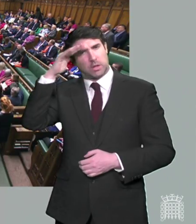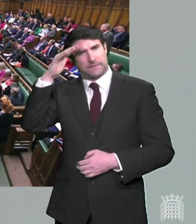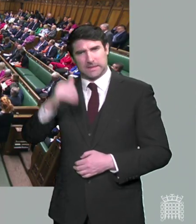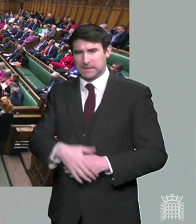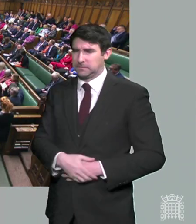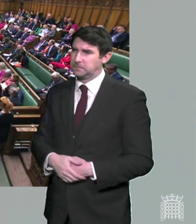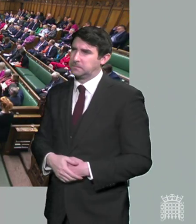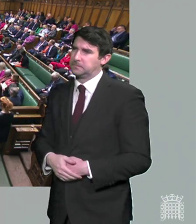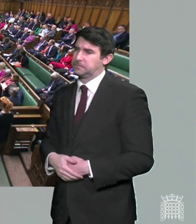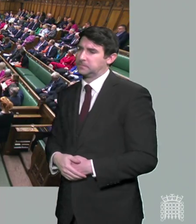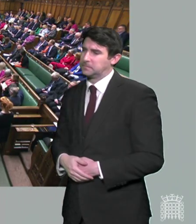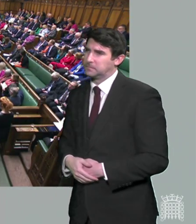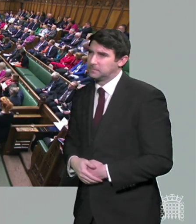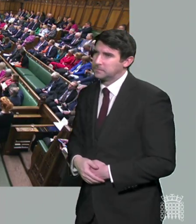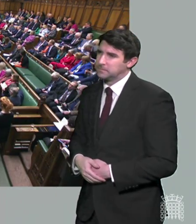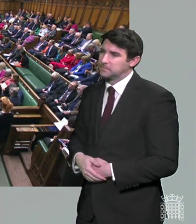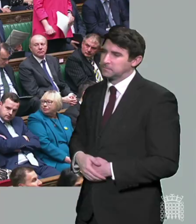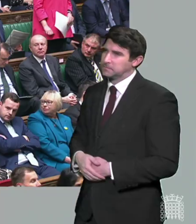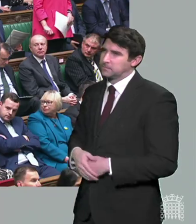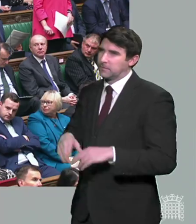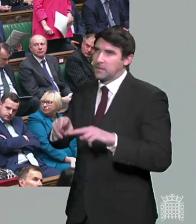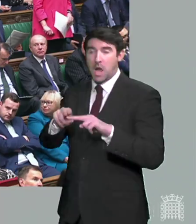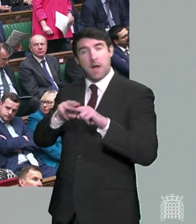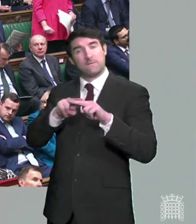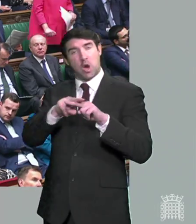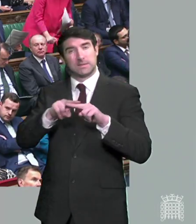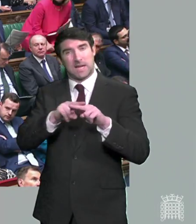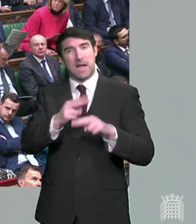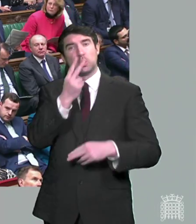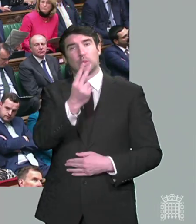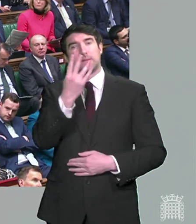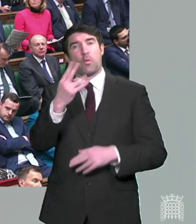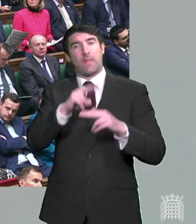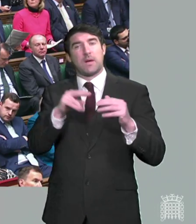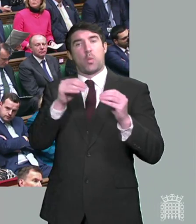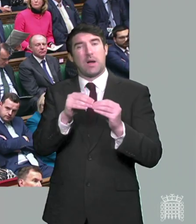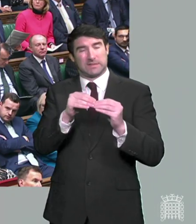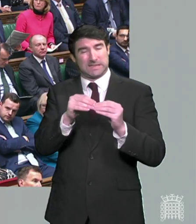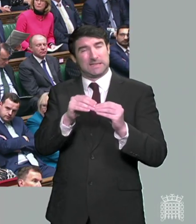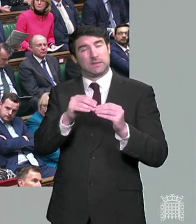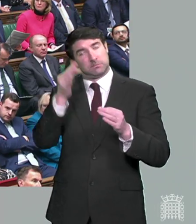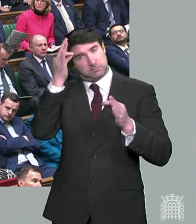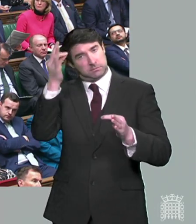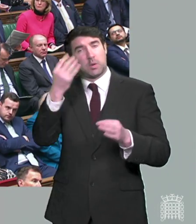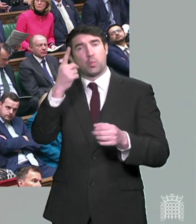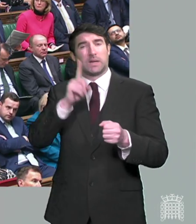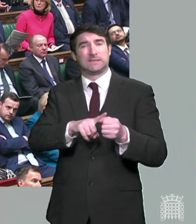Friday 24 February will mark one year of Russia’s barbaric war in Ukraine.